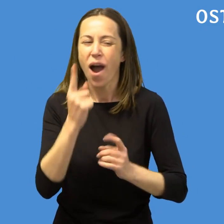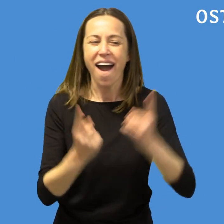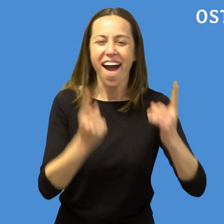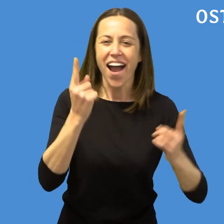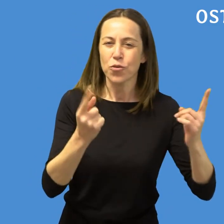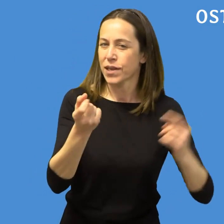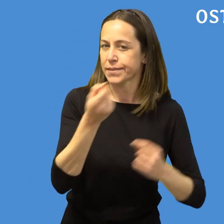alguno